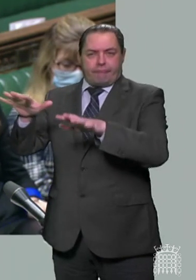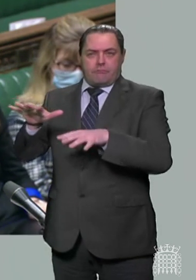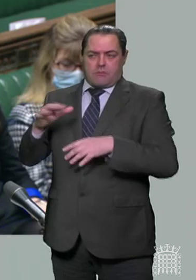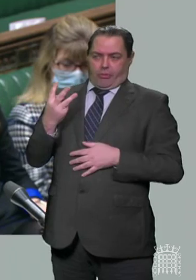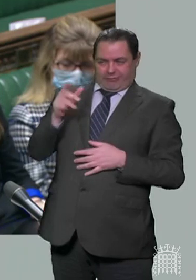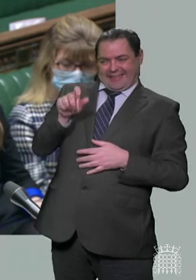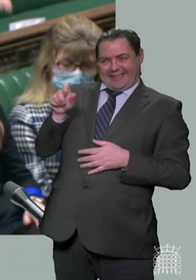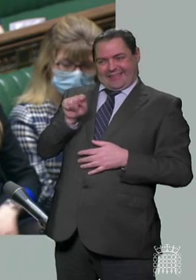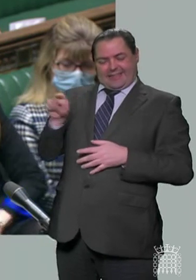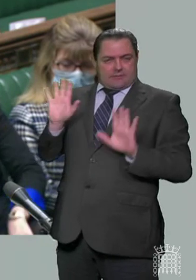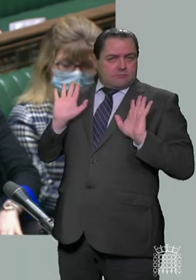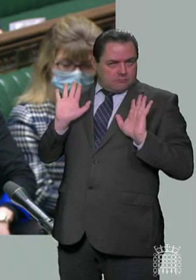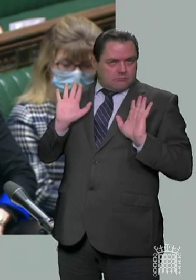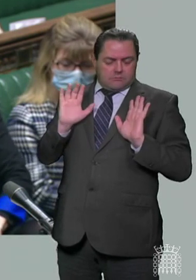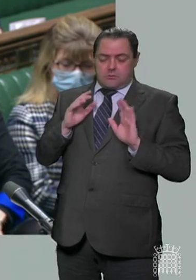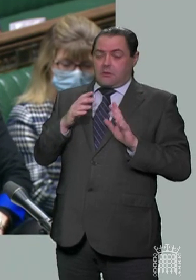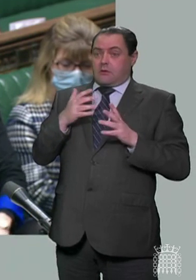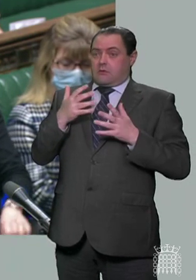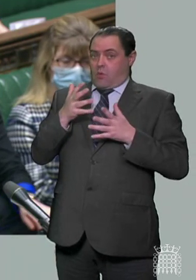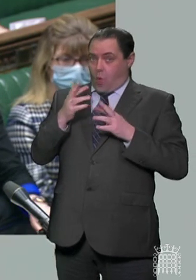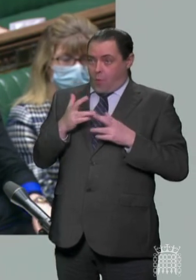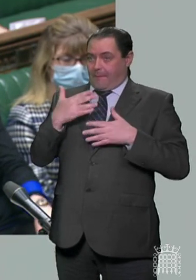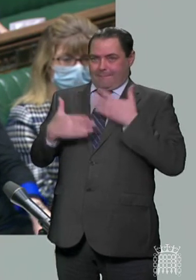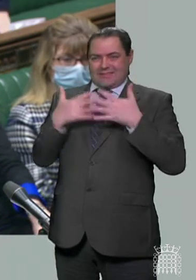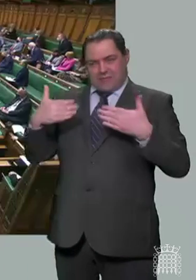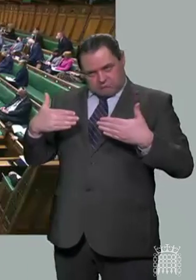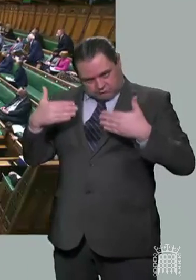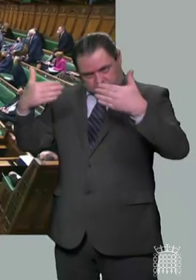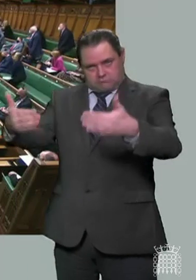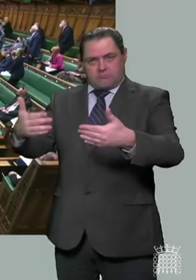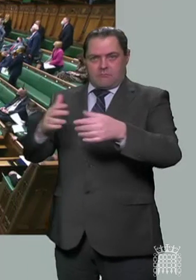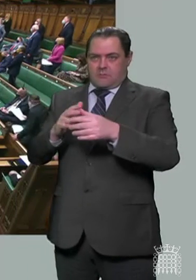The faster we can get through omicron, the quicker we will be back to normal.